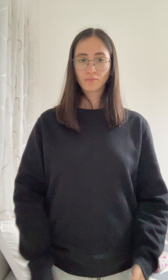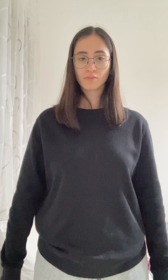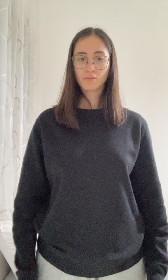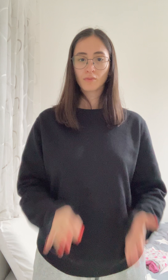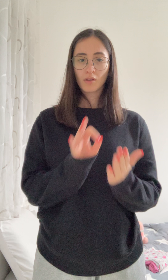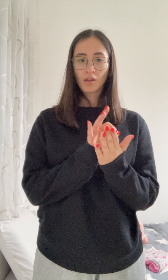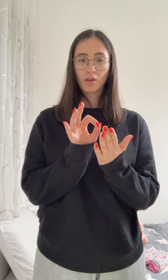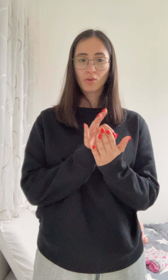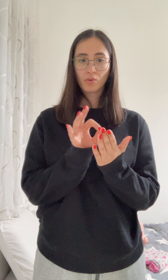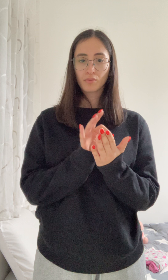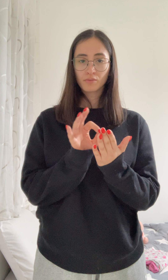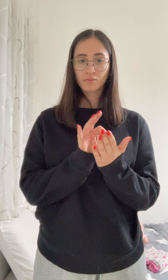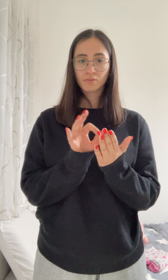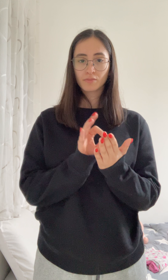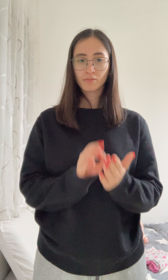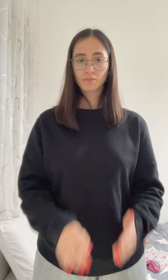לכתוב